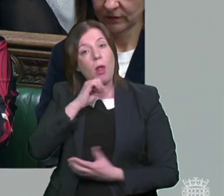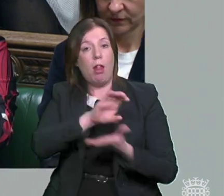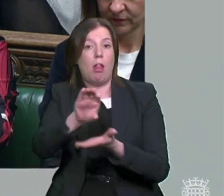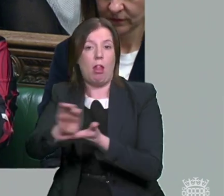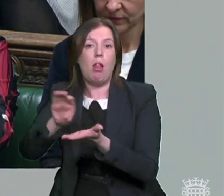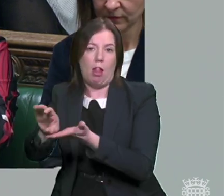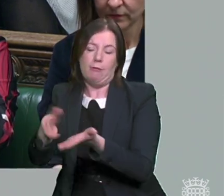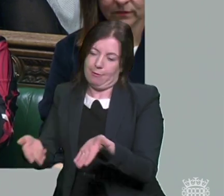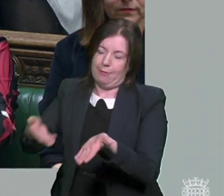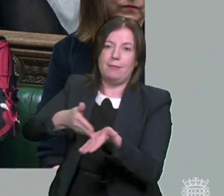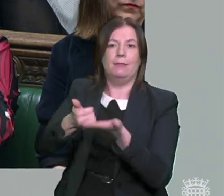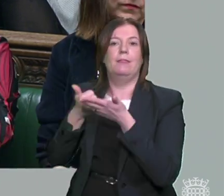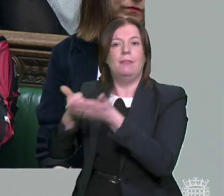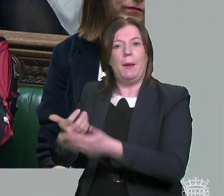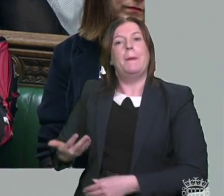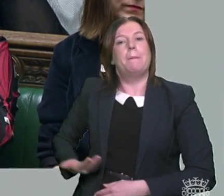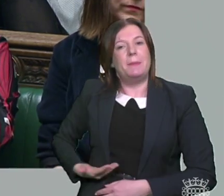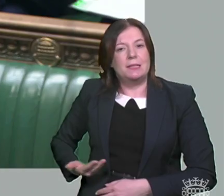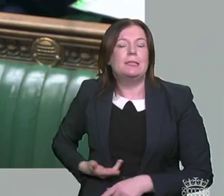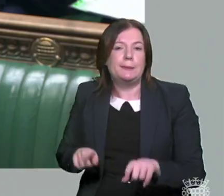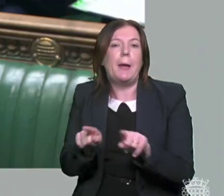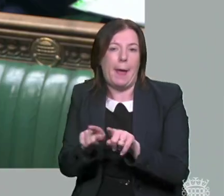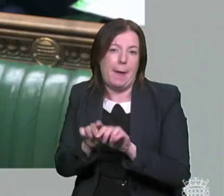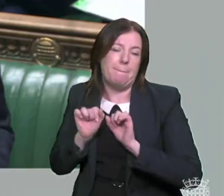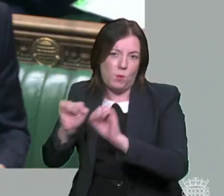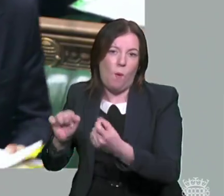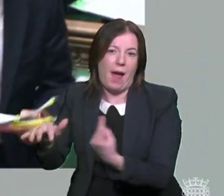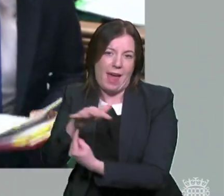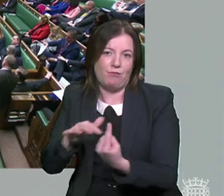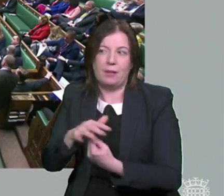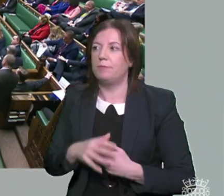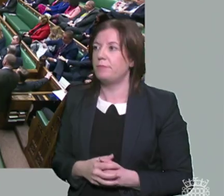I am sure it will benefit many businesses and organisations in her constituency.